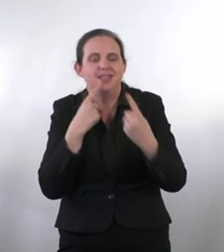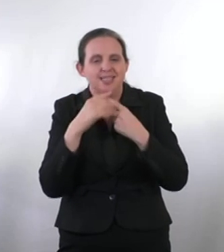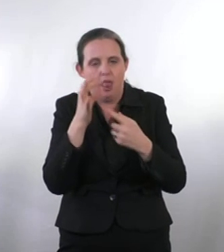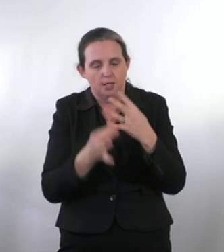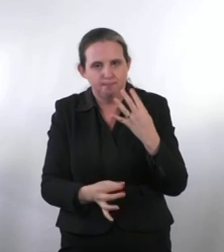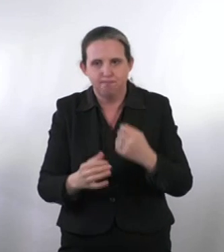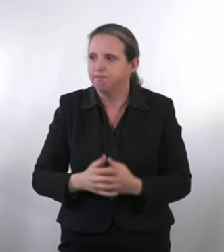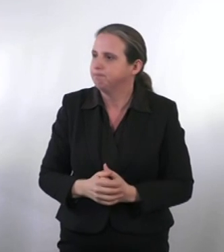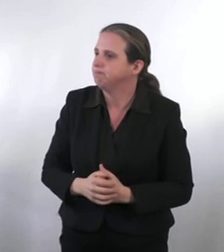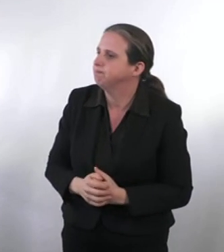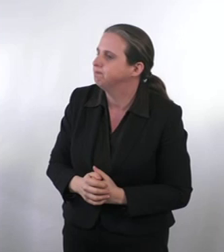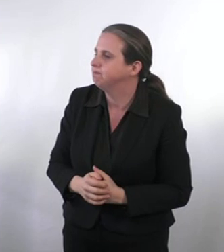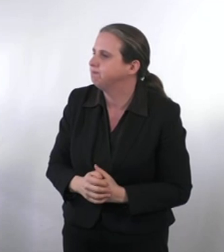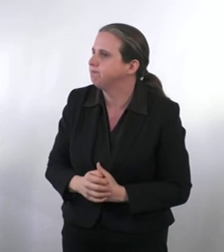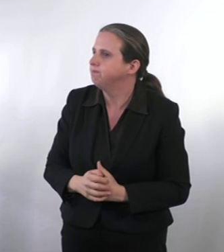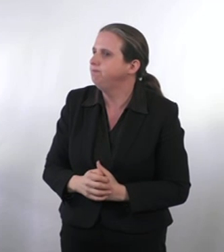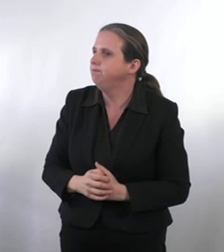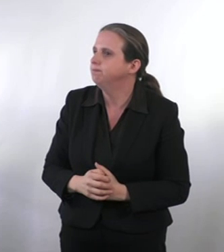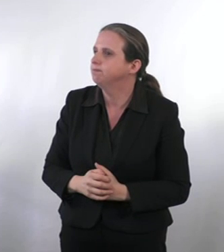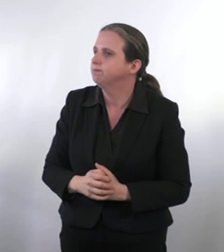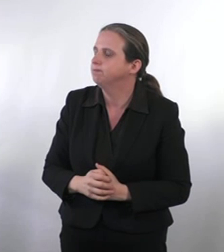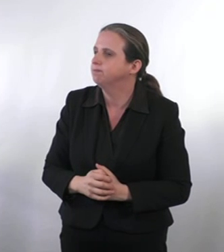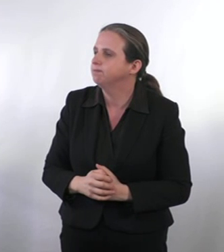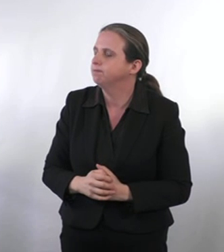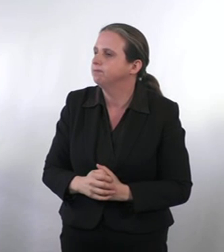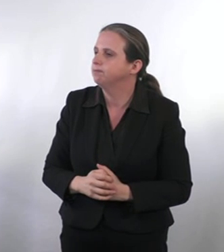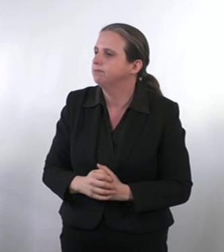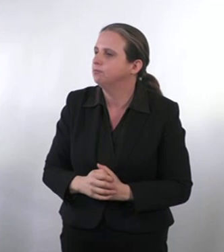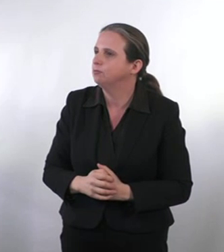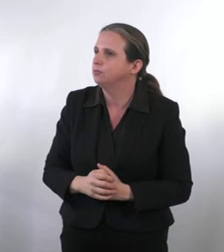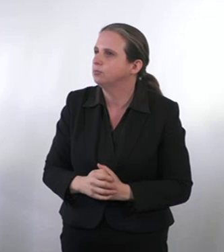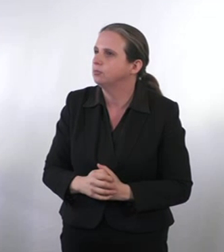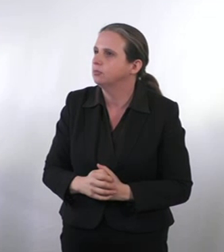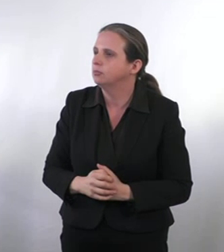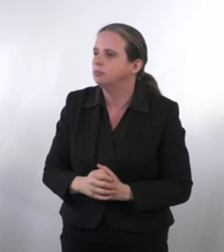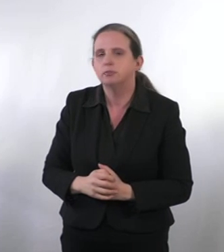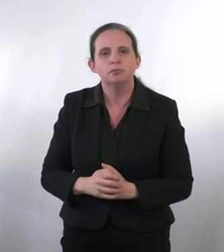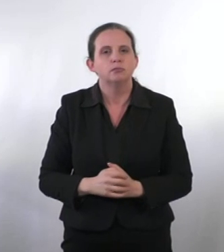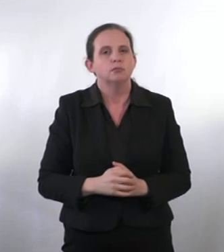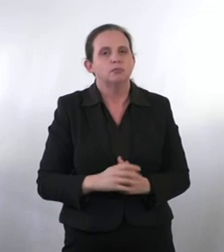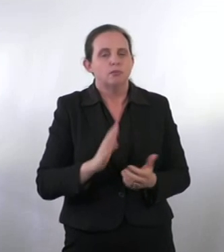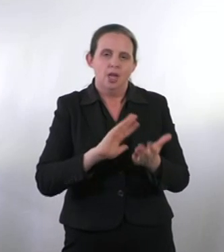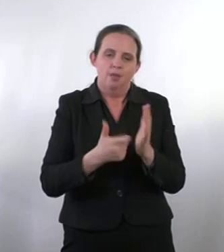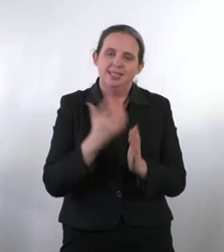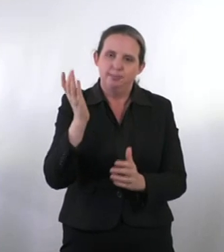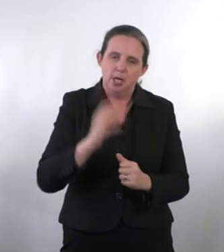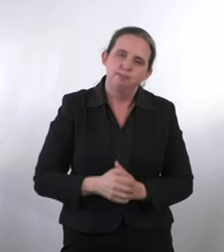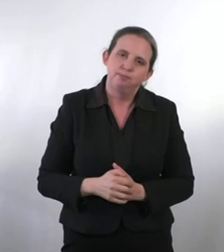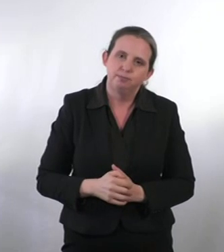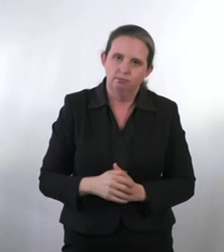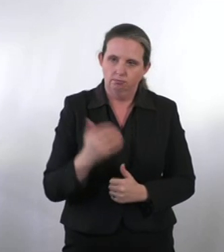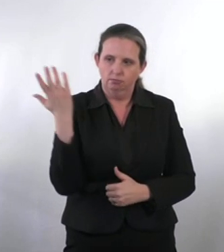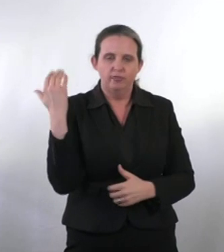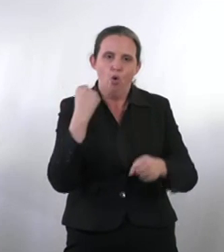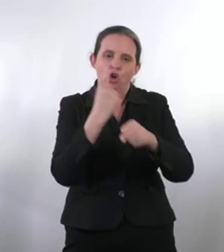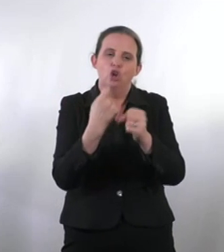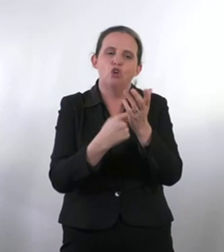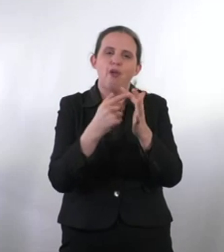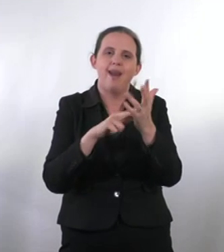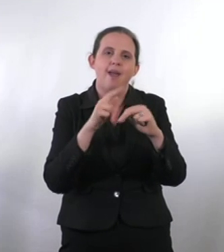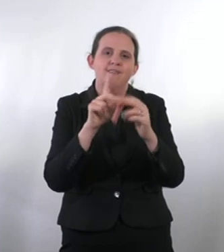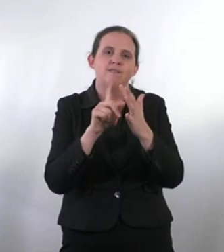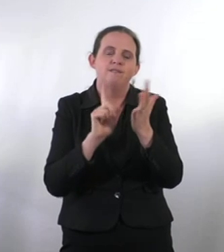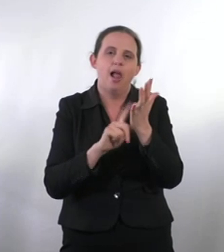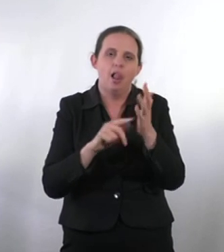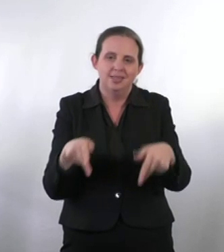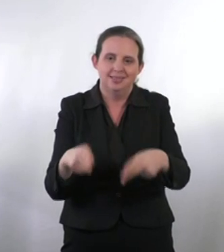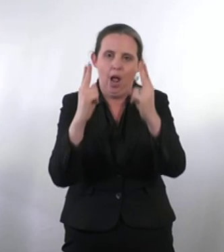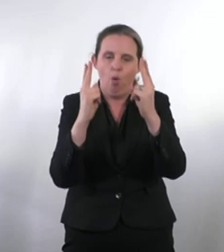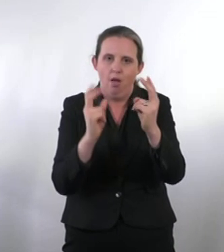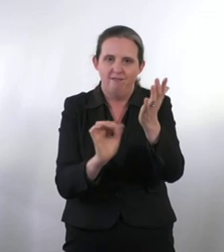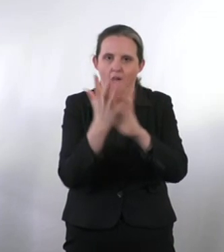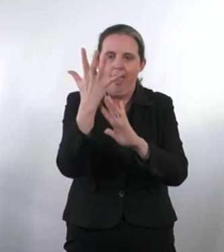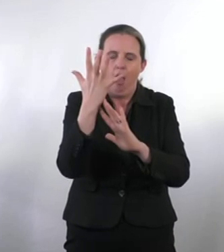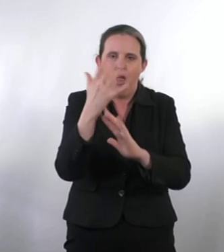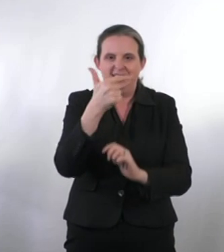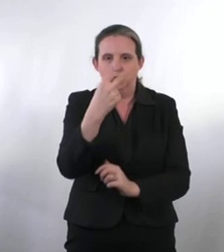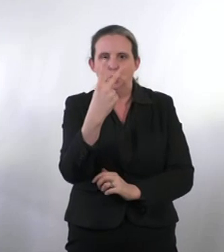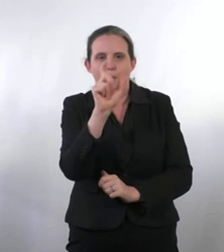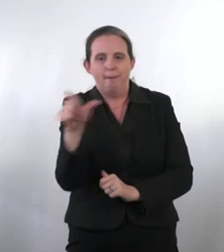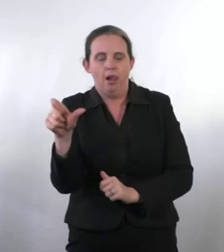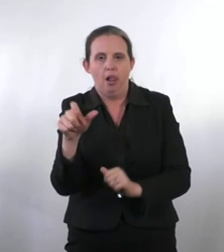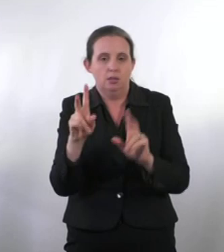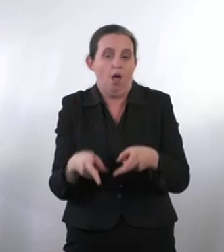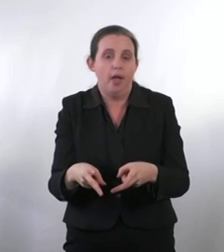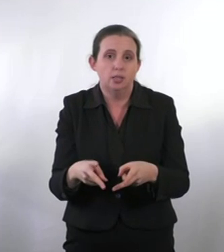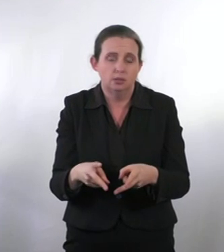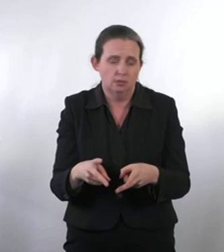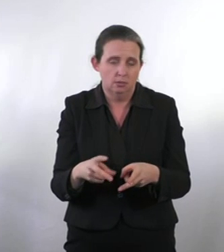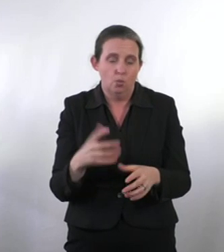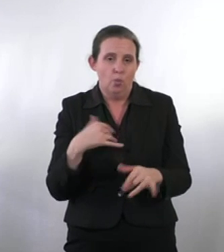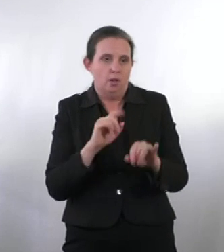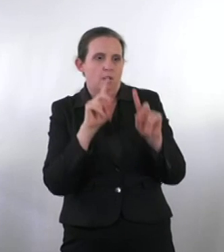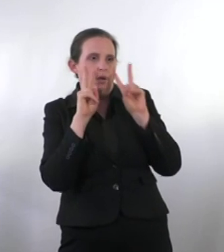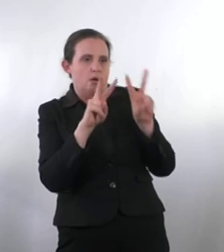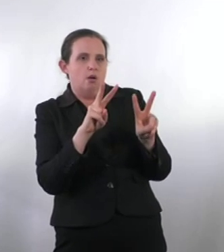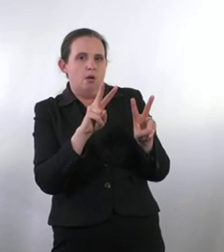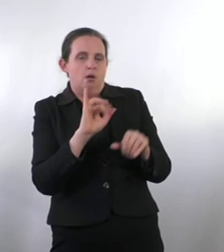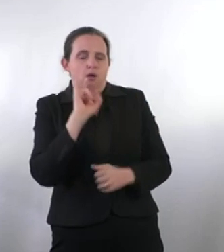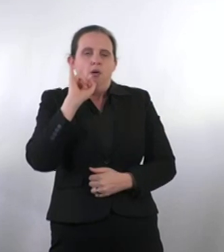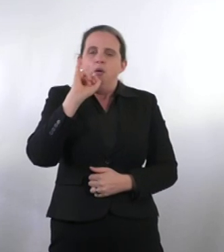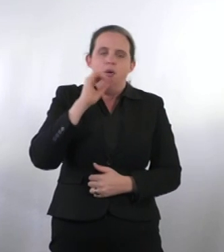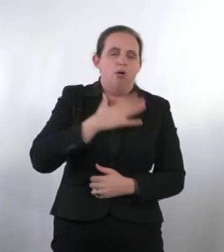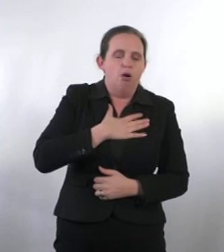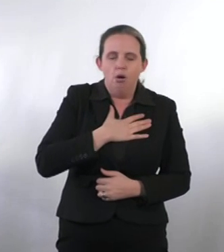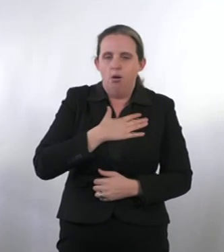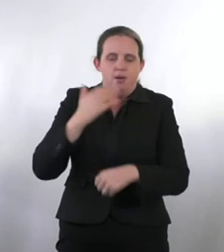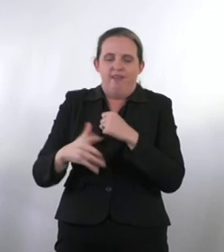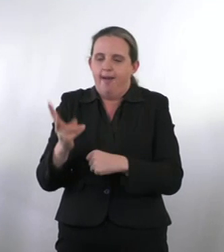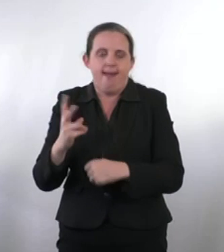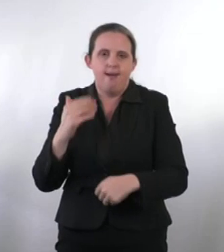If he will list his official engagements for Wednesday 25 November. When 72 Londoners burnt to death at Grenfell because of a cladding defect we all said, “Never again” but for hundreds of thousands the living nightmare of waking watch and the non-existent EWS1 form continues.